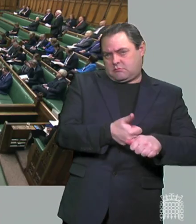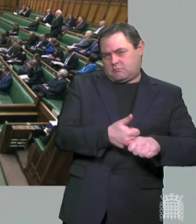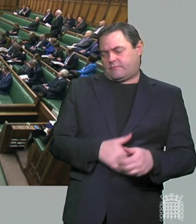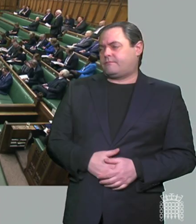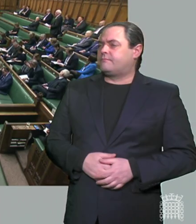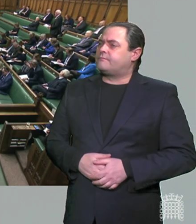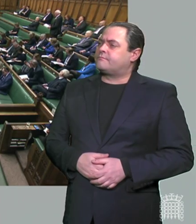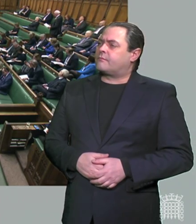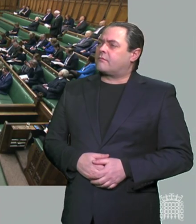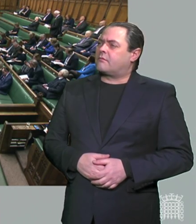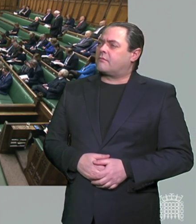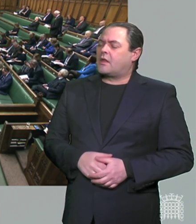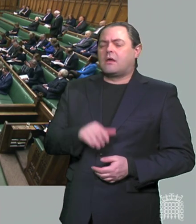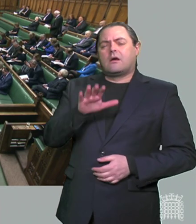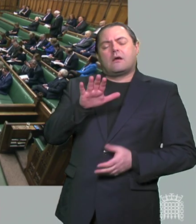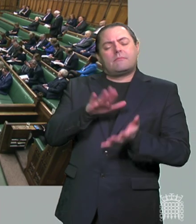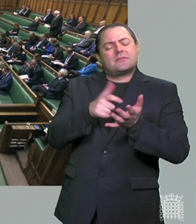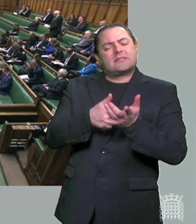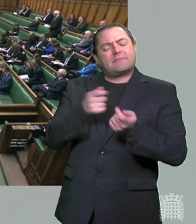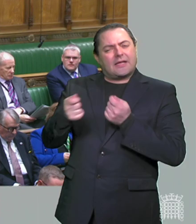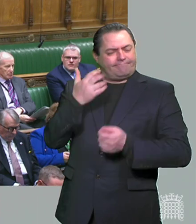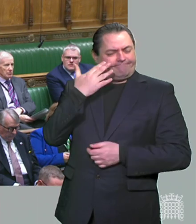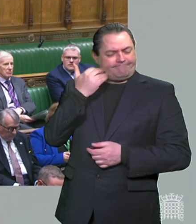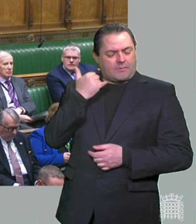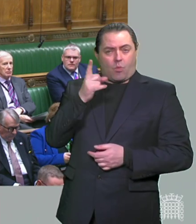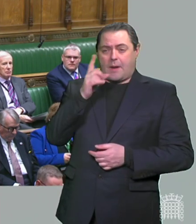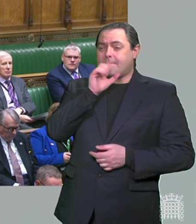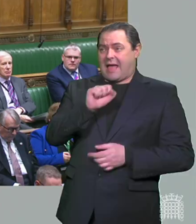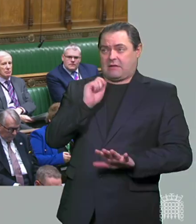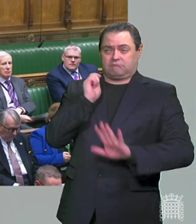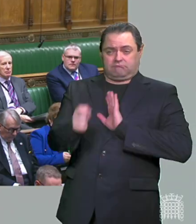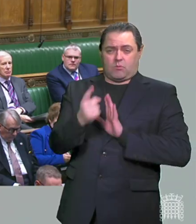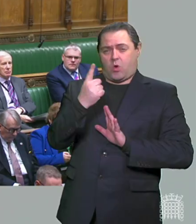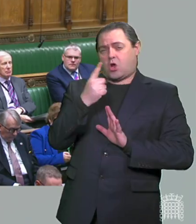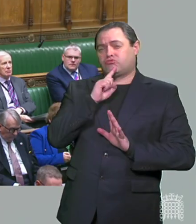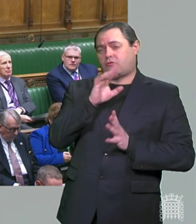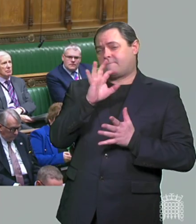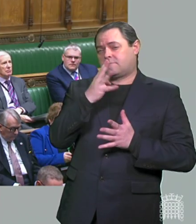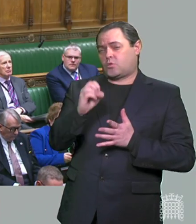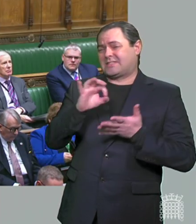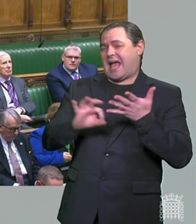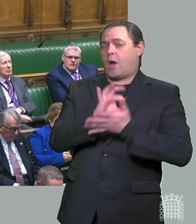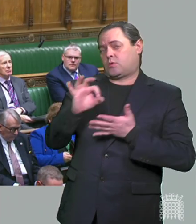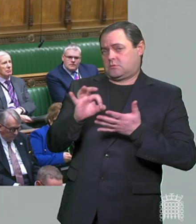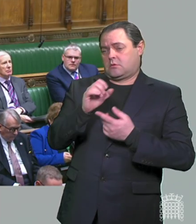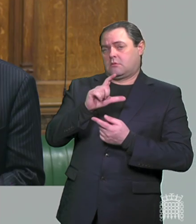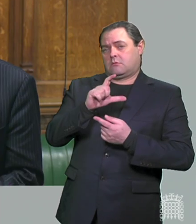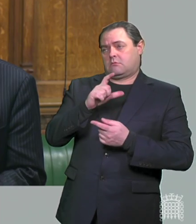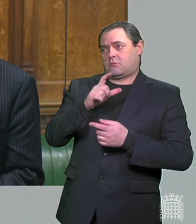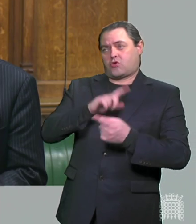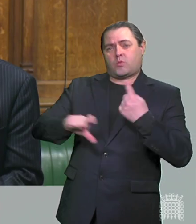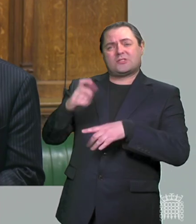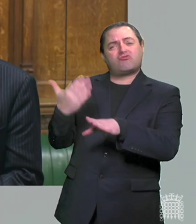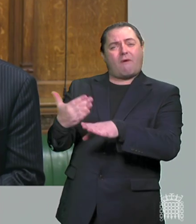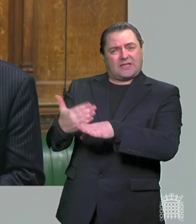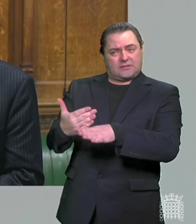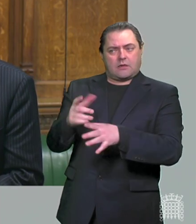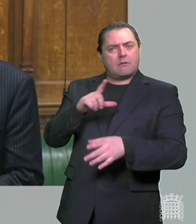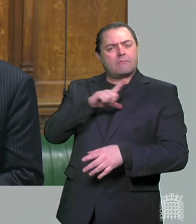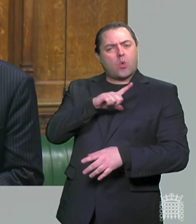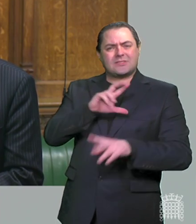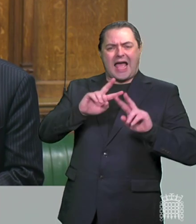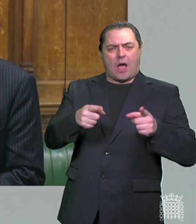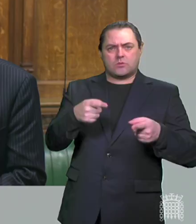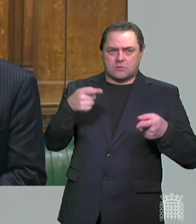A recent revelation in Northern Ireland is that a man was punished with 140 hours of community service after domestically assaulting his wife on two different occasions.